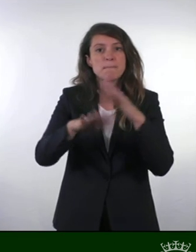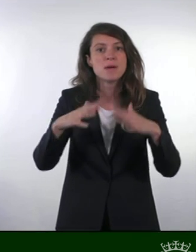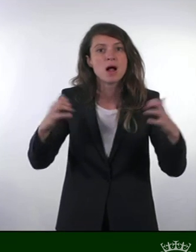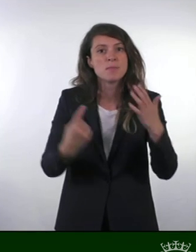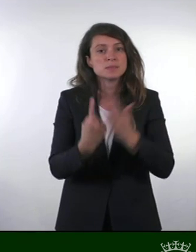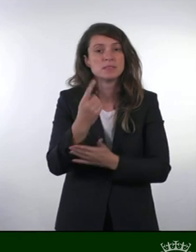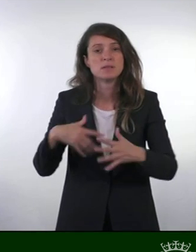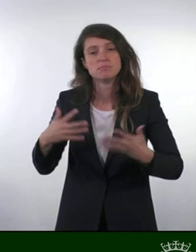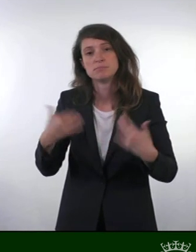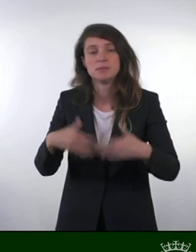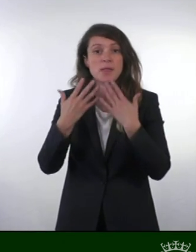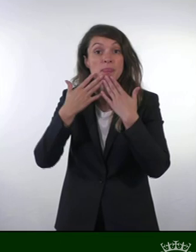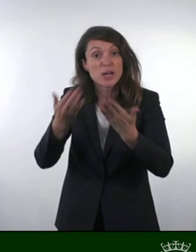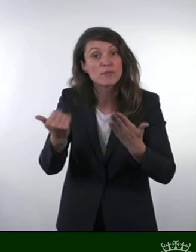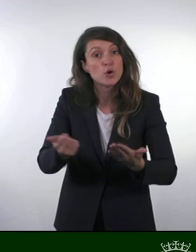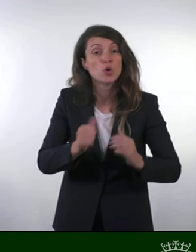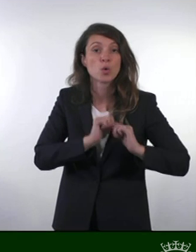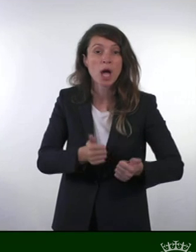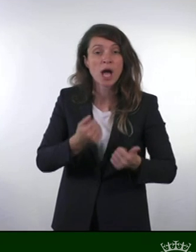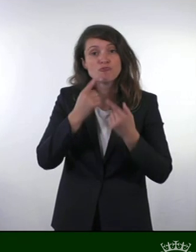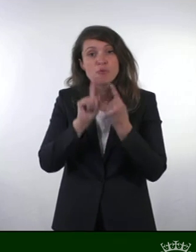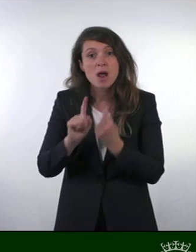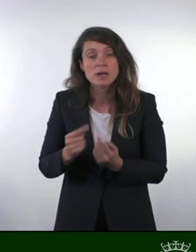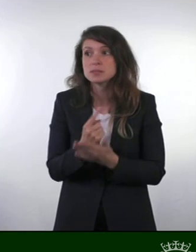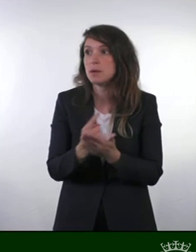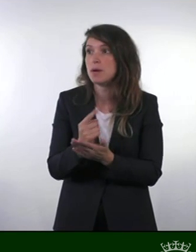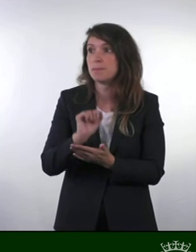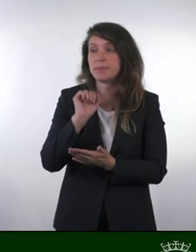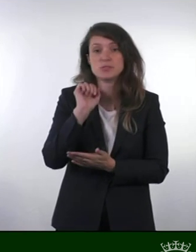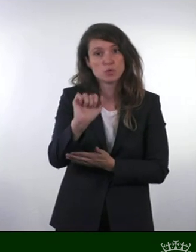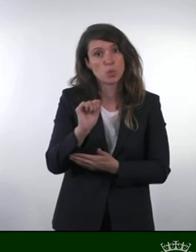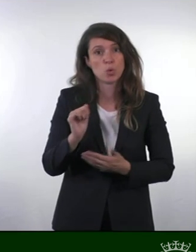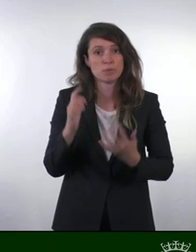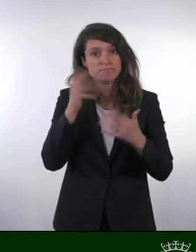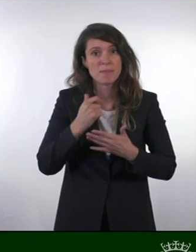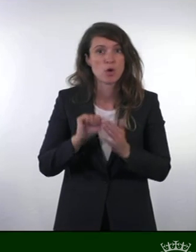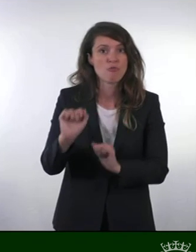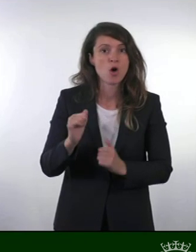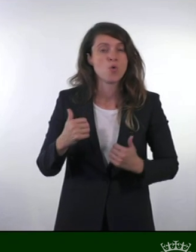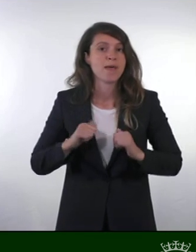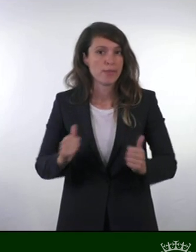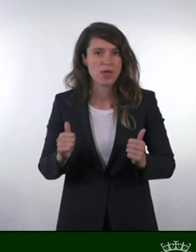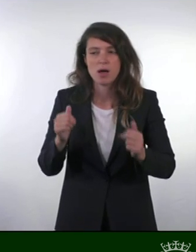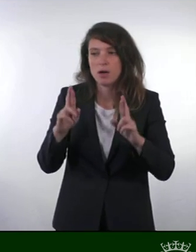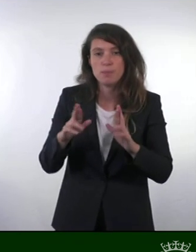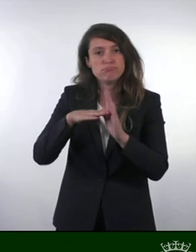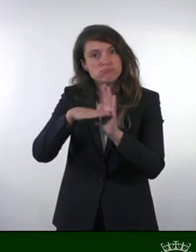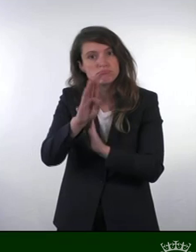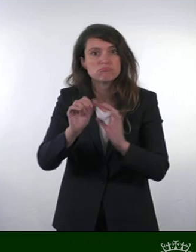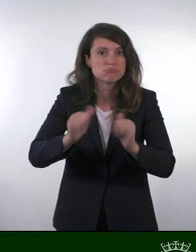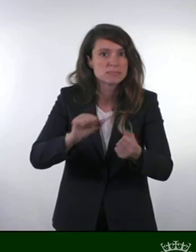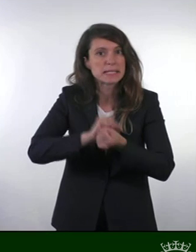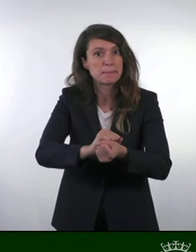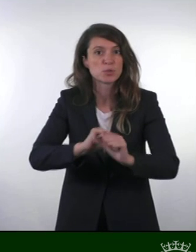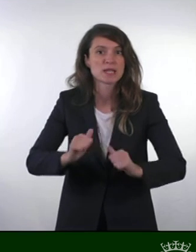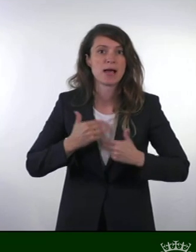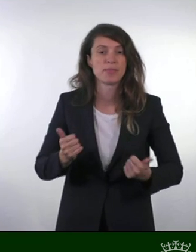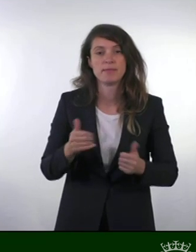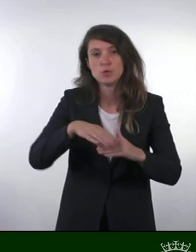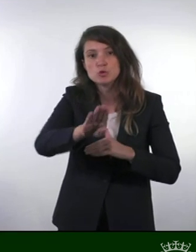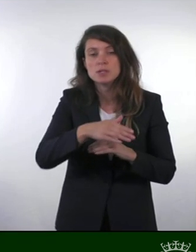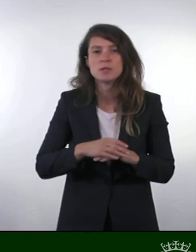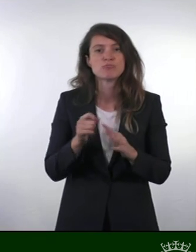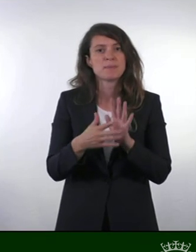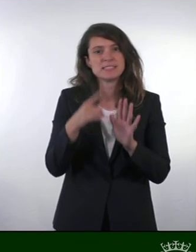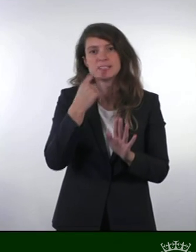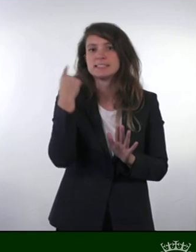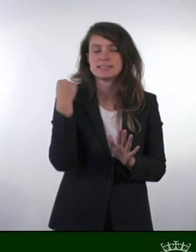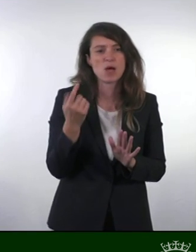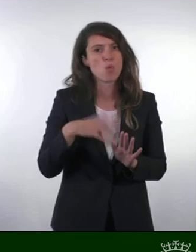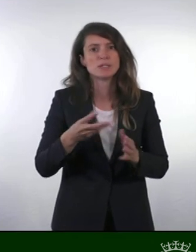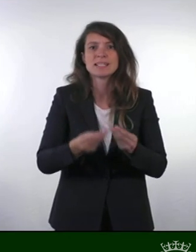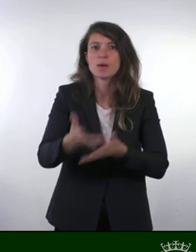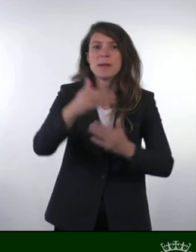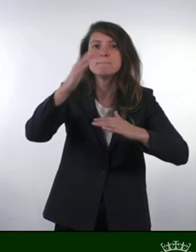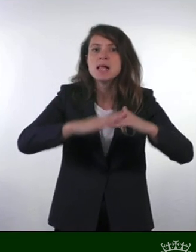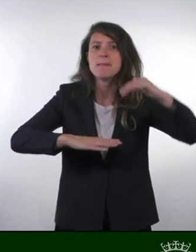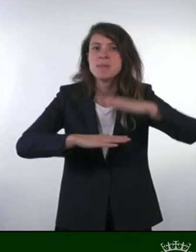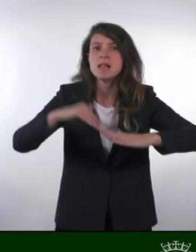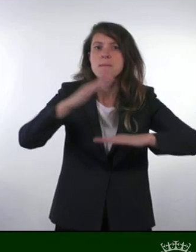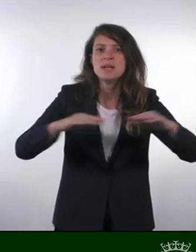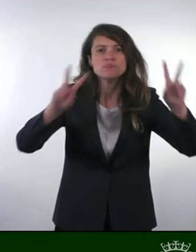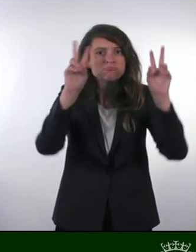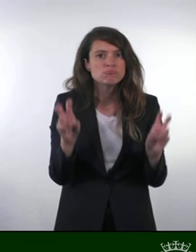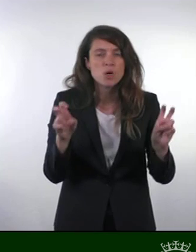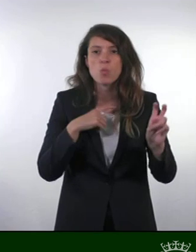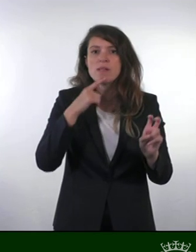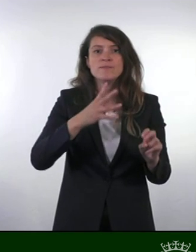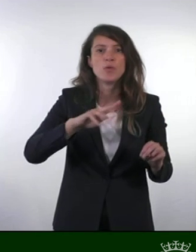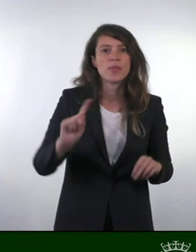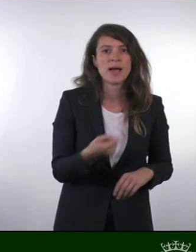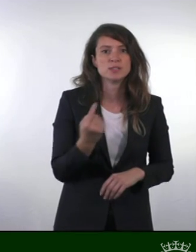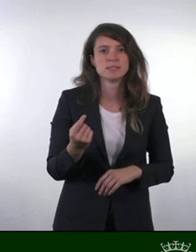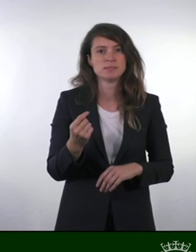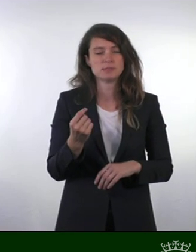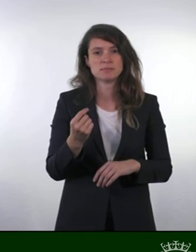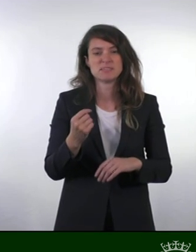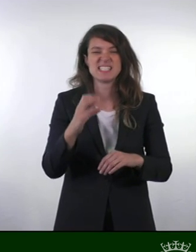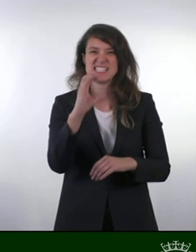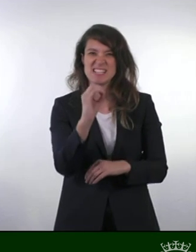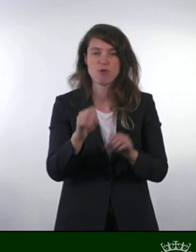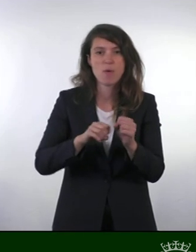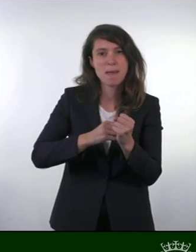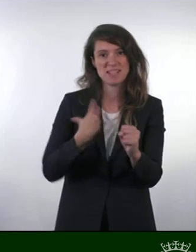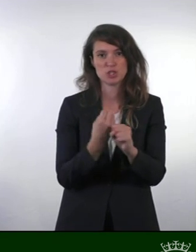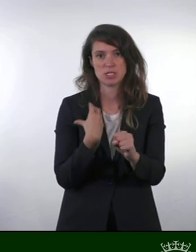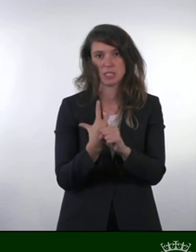I thank him for the kind remarks he made about our answered prayer for his own health, and I wish him continued good health.The Prime Minister said yesterday in a major speech that he wants the economy to “build, build, build”, and he announced that there will be 4,000 zero-emissions buses for the United Kingdom.